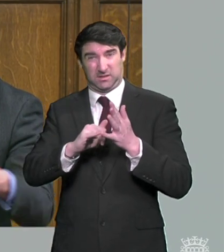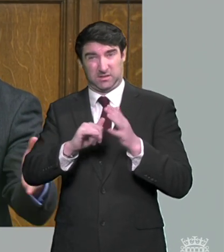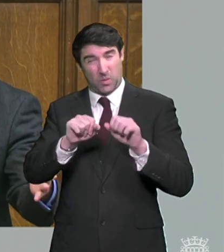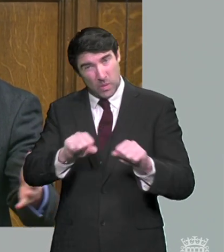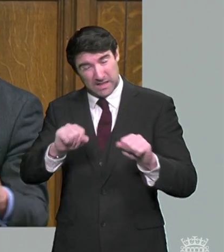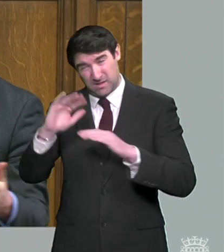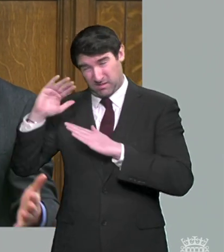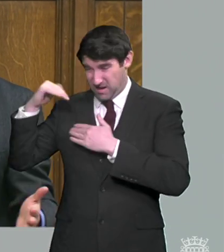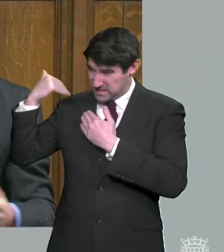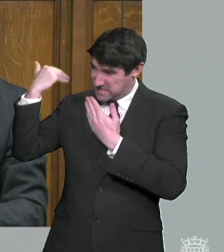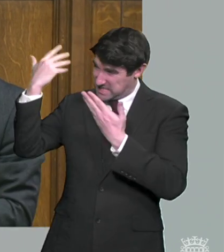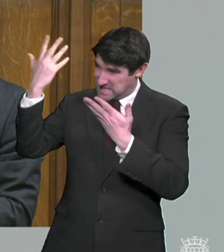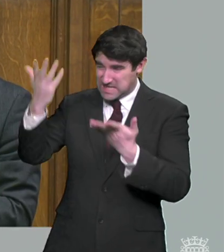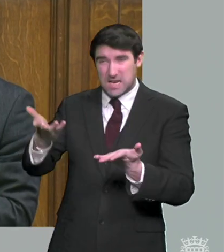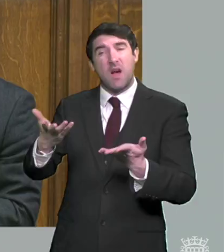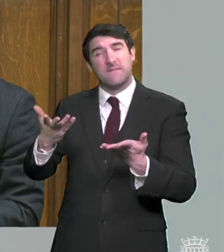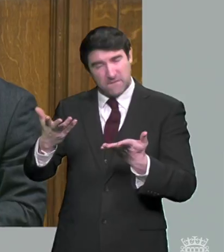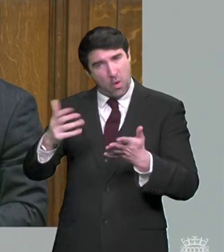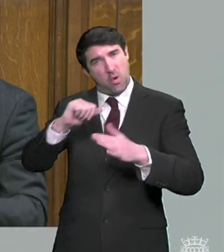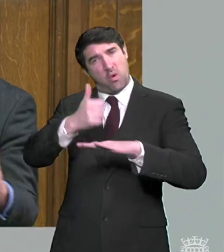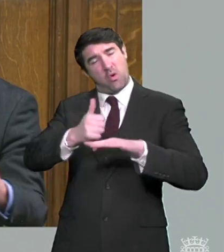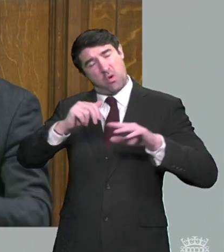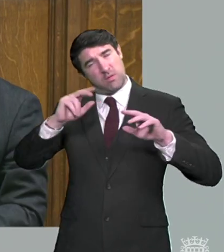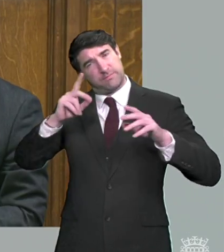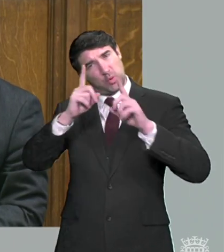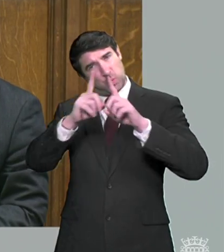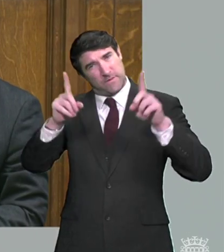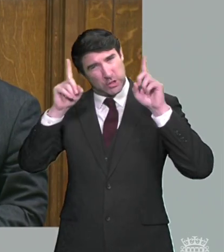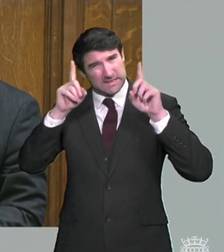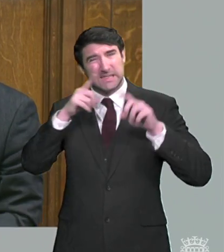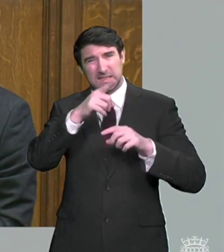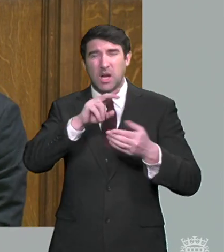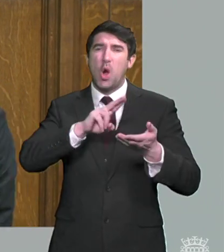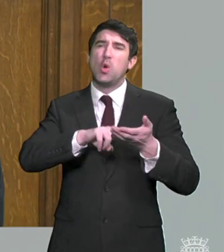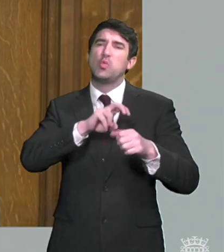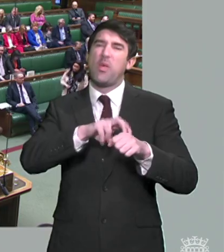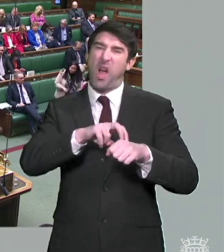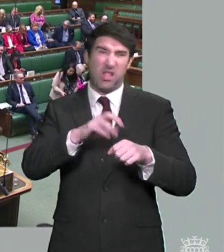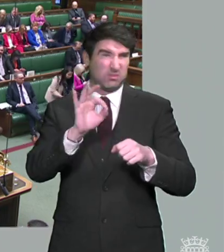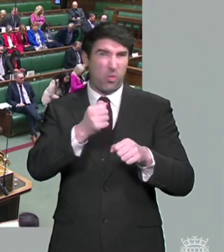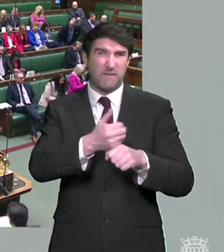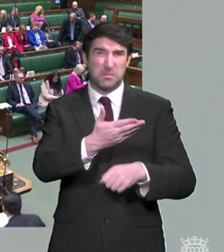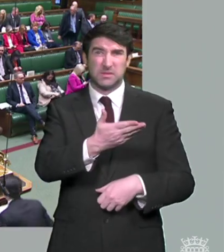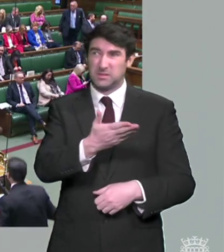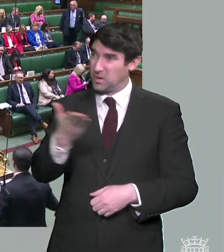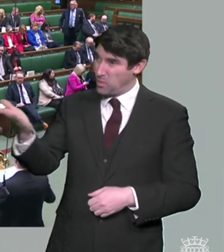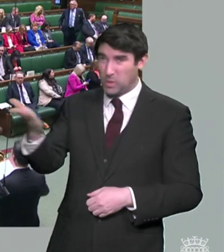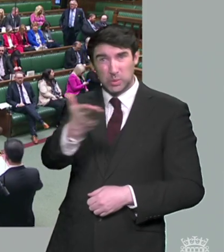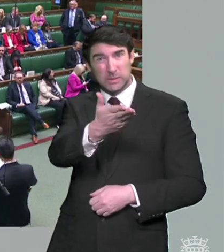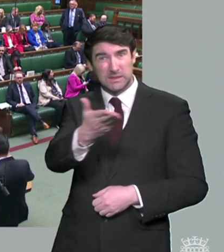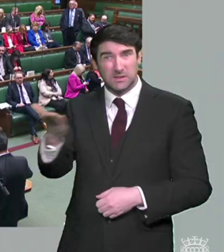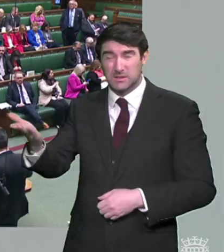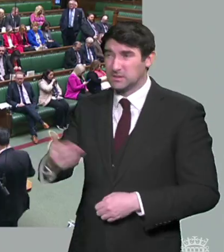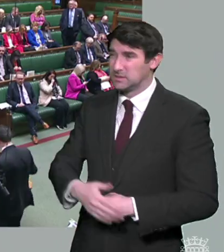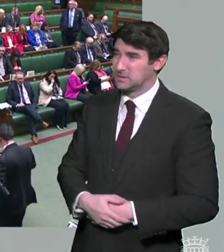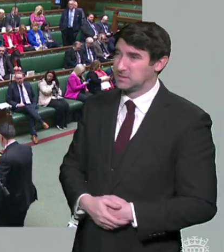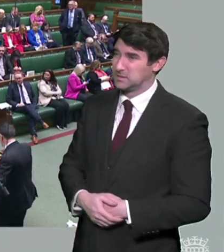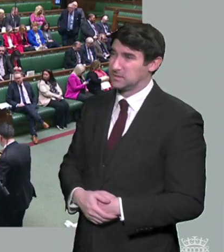Given that we have no Government at Stormont, are this Government ever going to do anything about that?